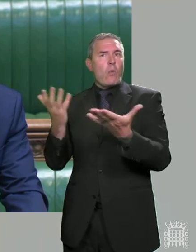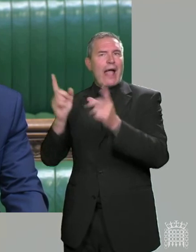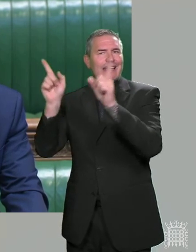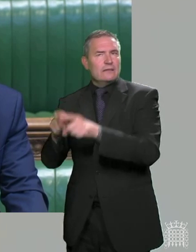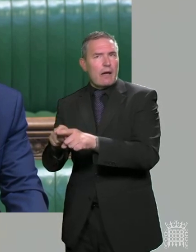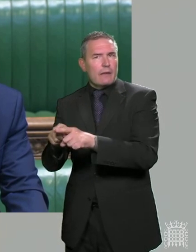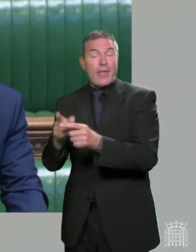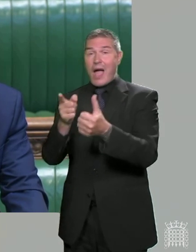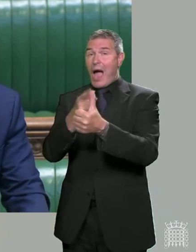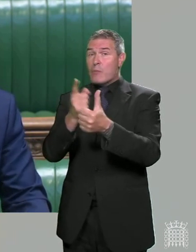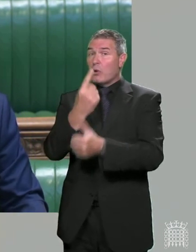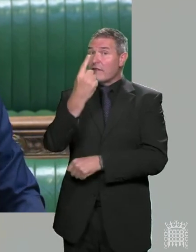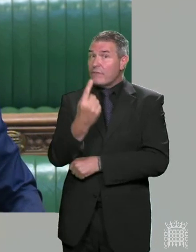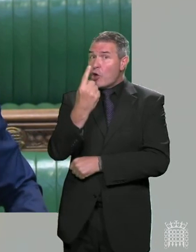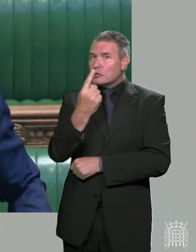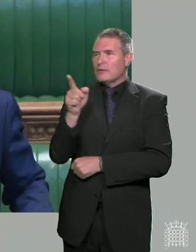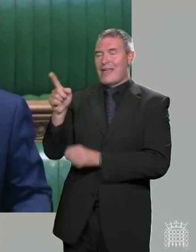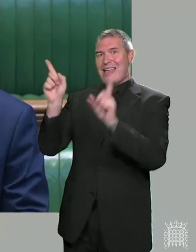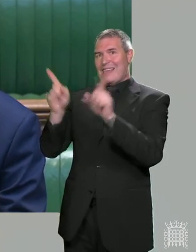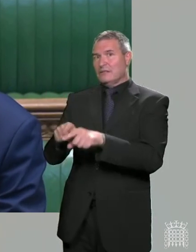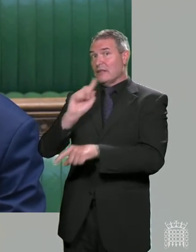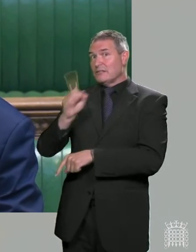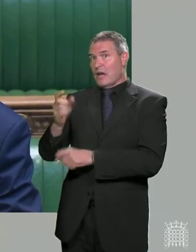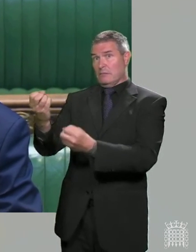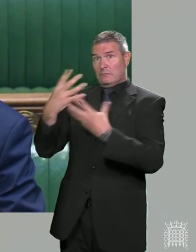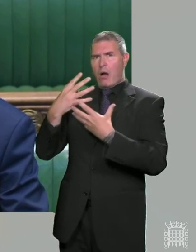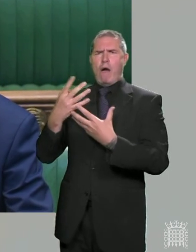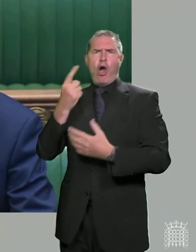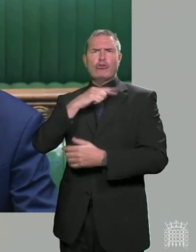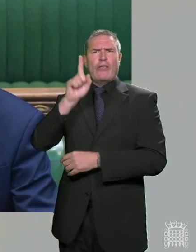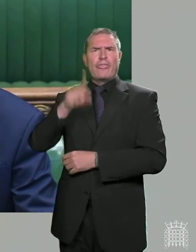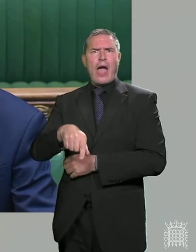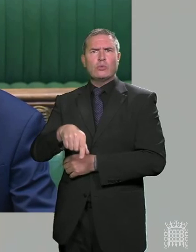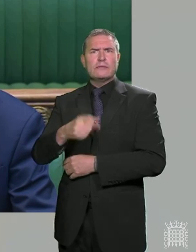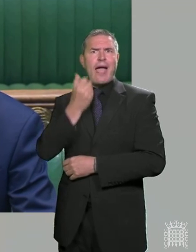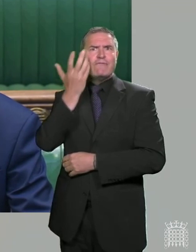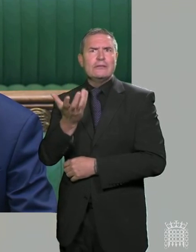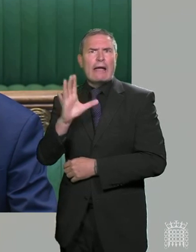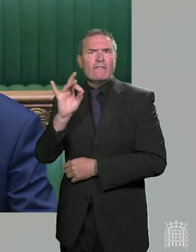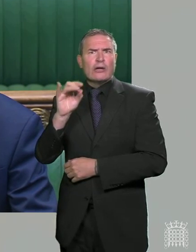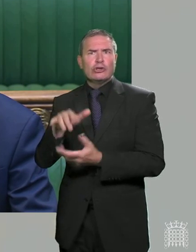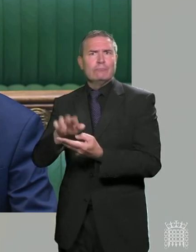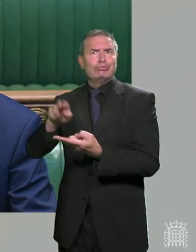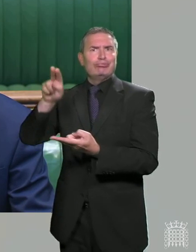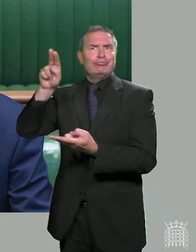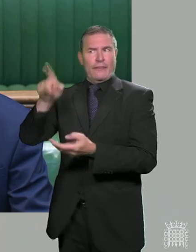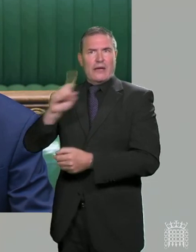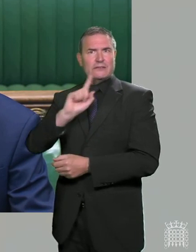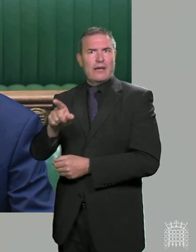On 1 April, India was reporting over 100,000 new infections a day, and rising.